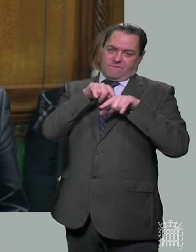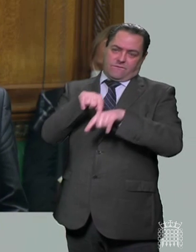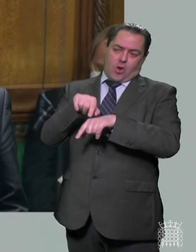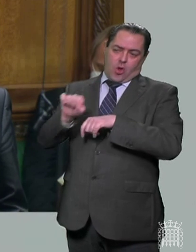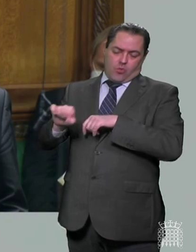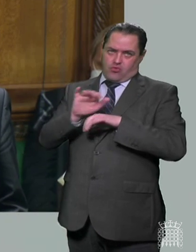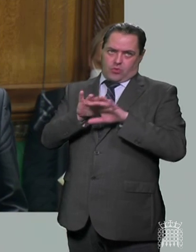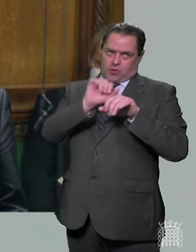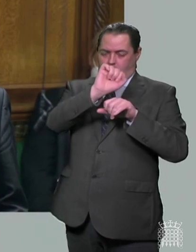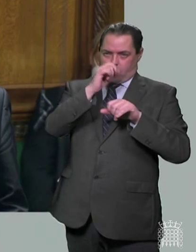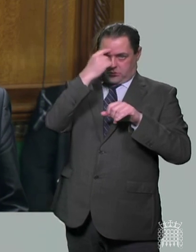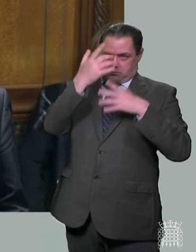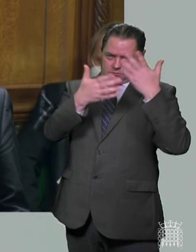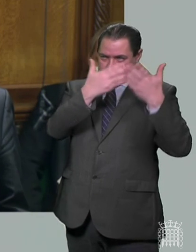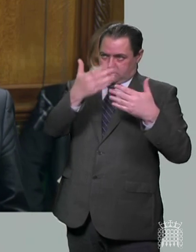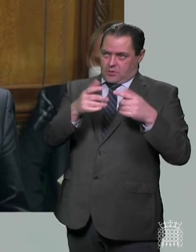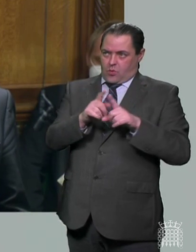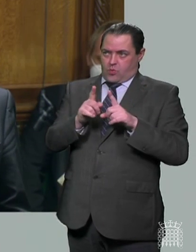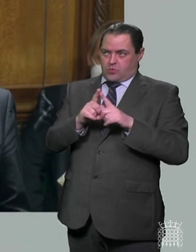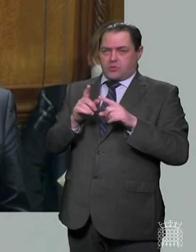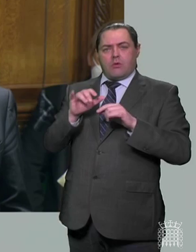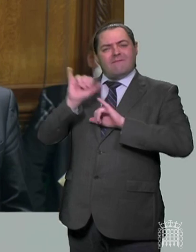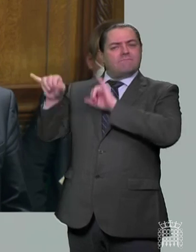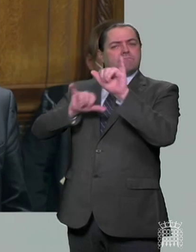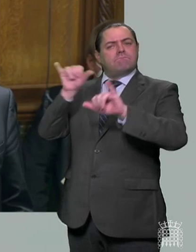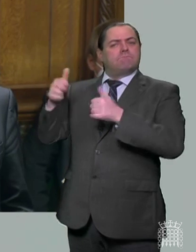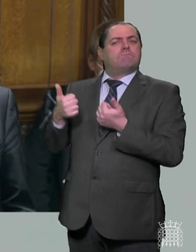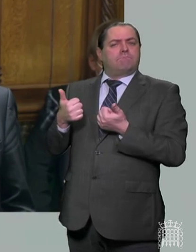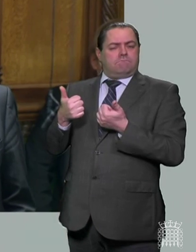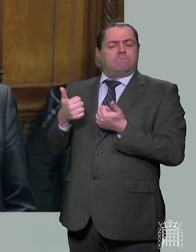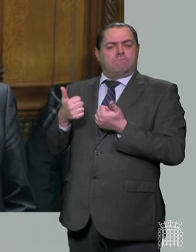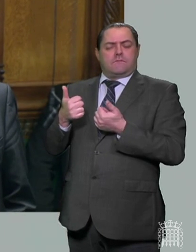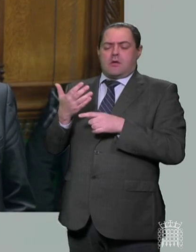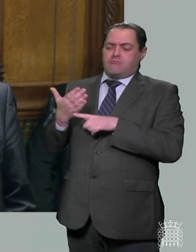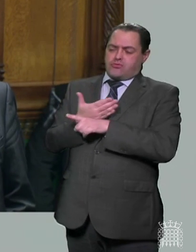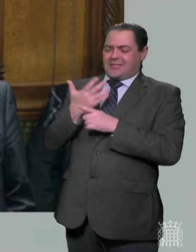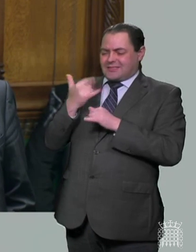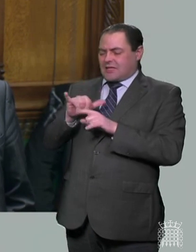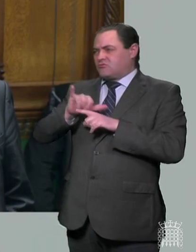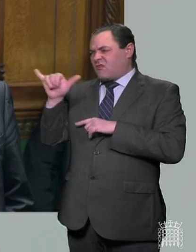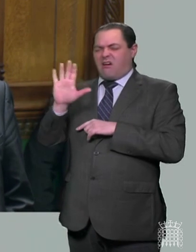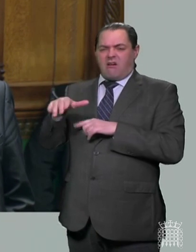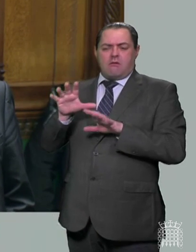I also welcome the lifting of restrictions on the aviation industry and of the need for pre-departure tests.